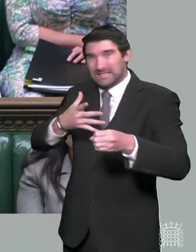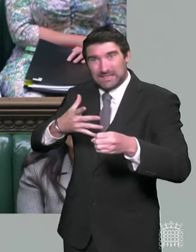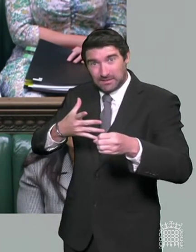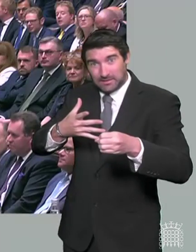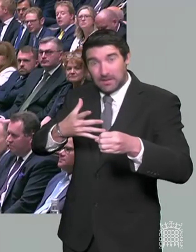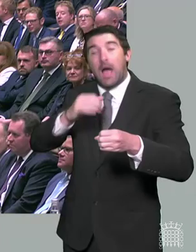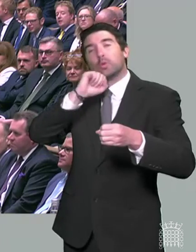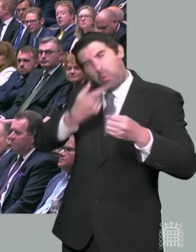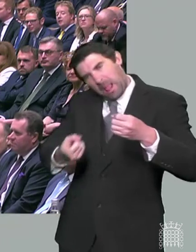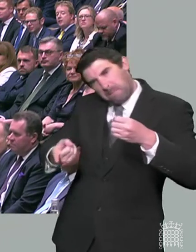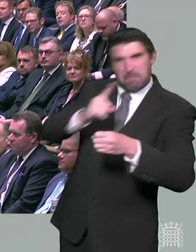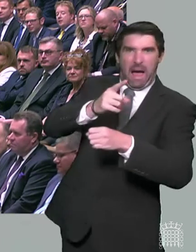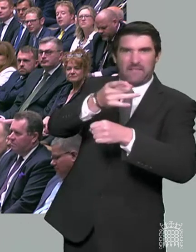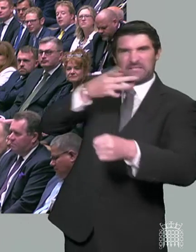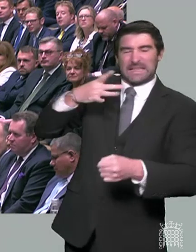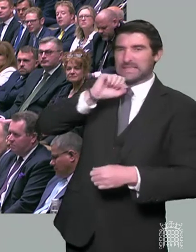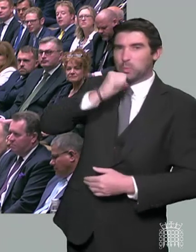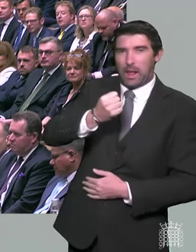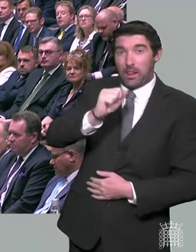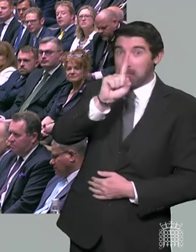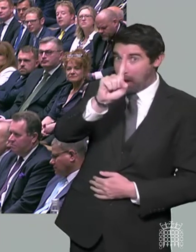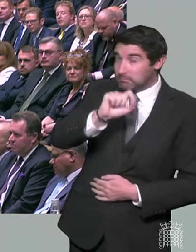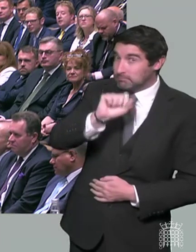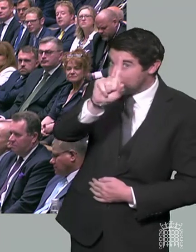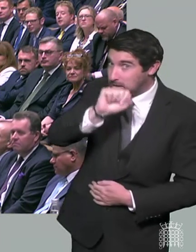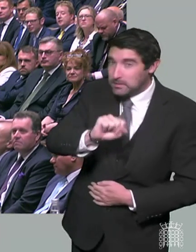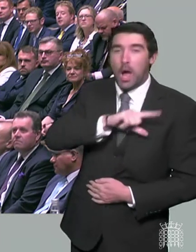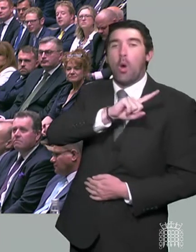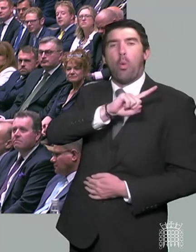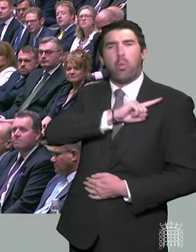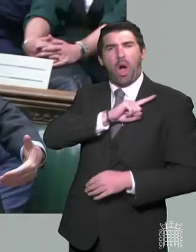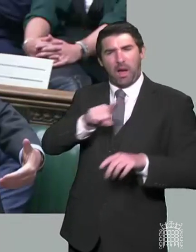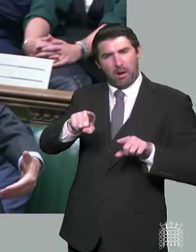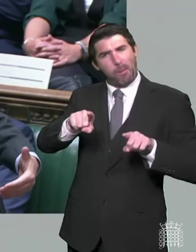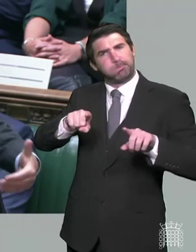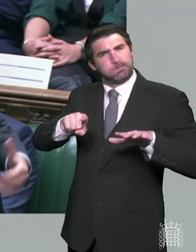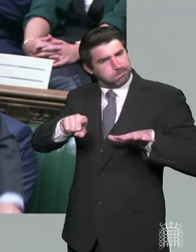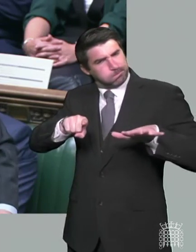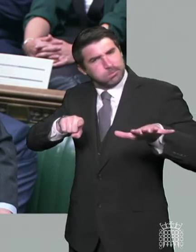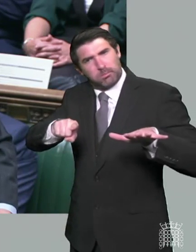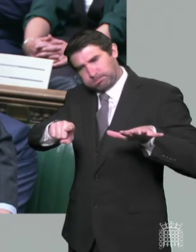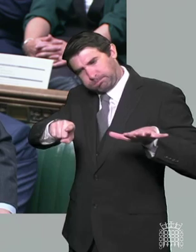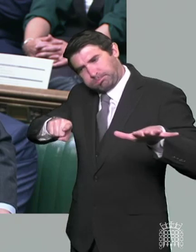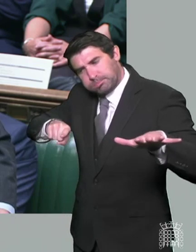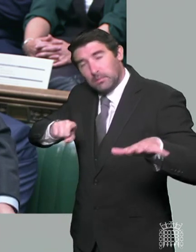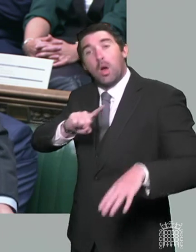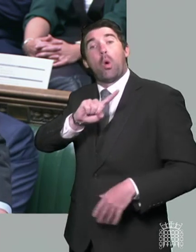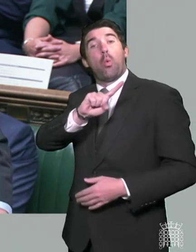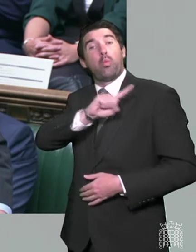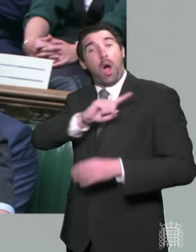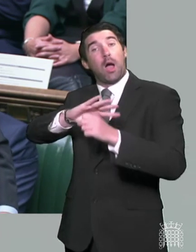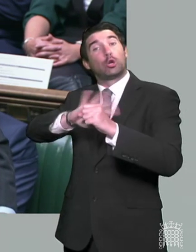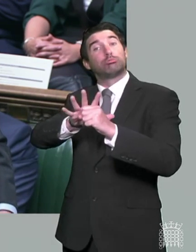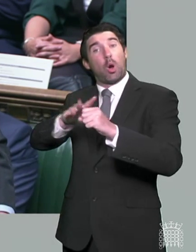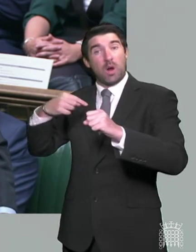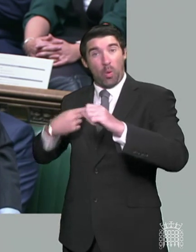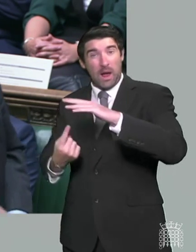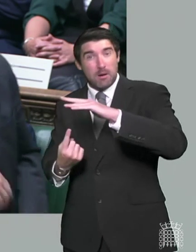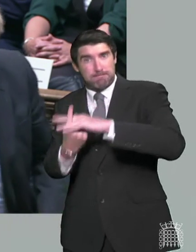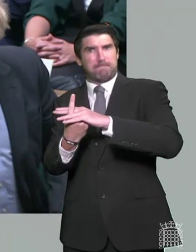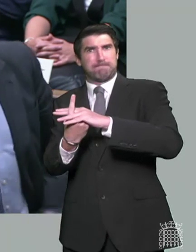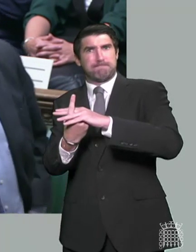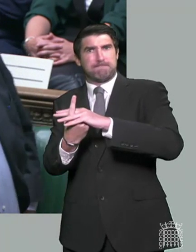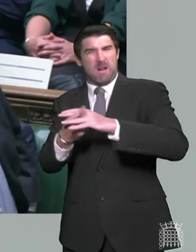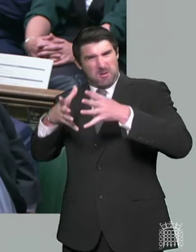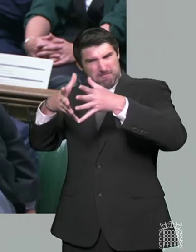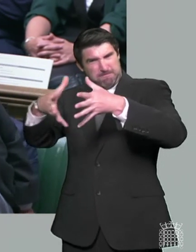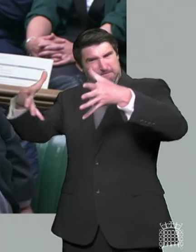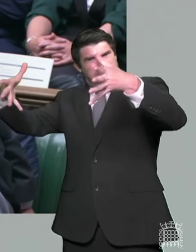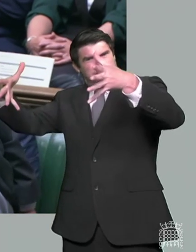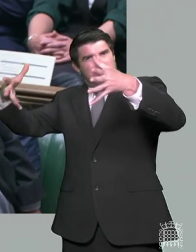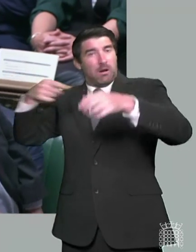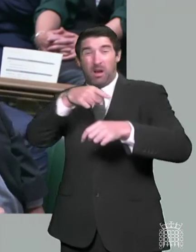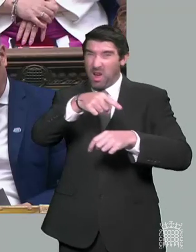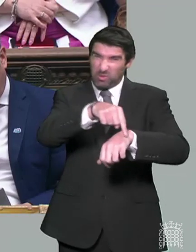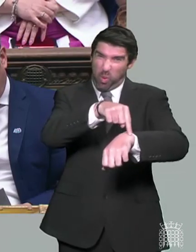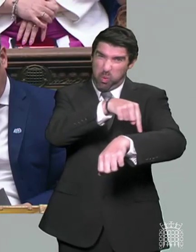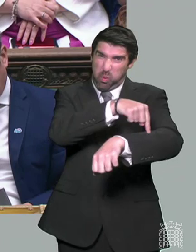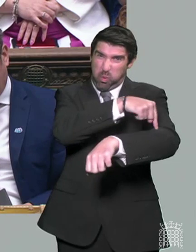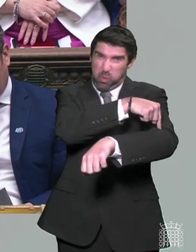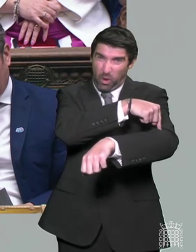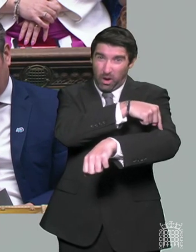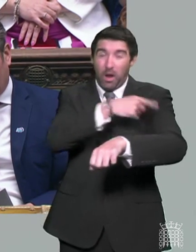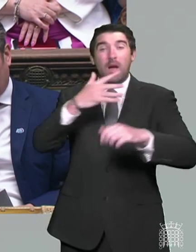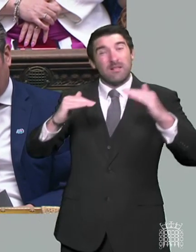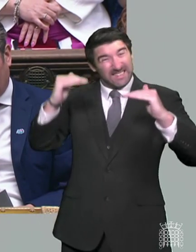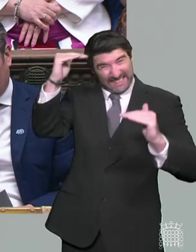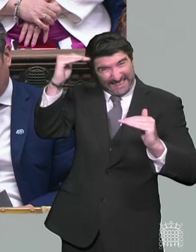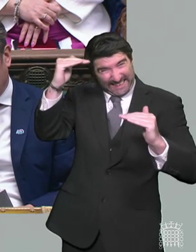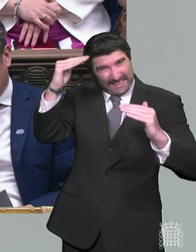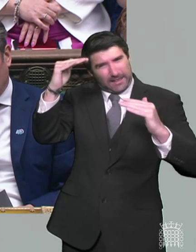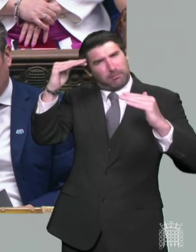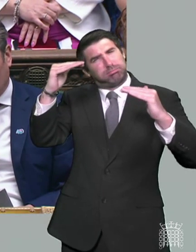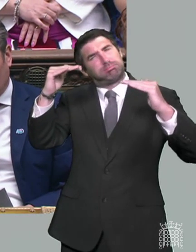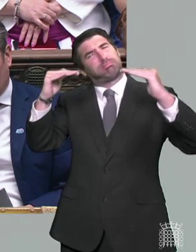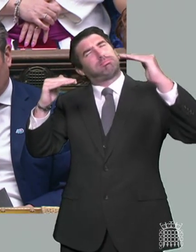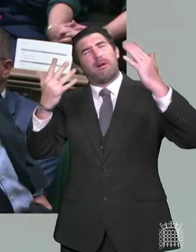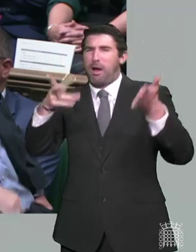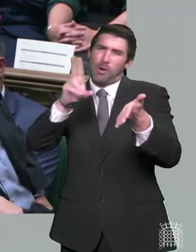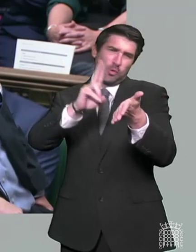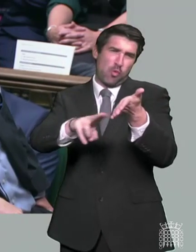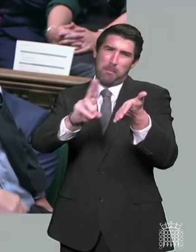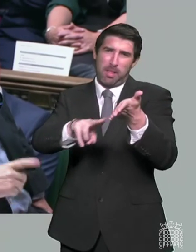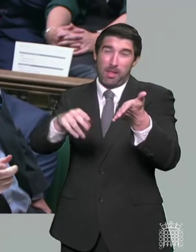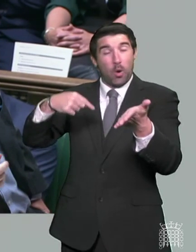The reason that other countries are temporarily moving ahead is, of course, that we came out of the pandemic faster than they did, because we took the right decisions to come out of lockdown—which he opposed.